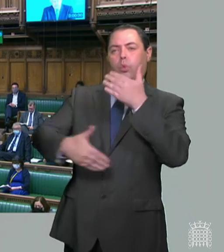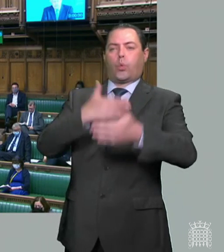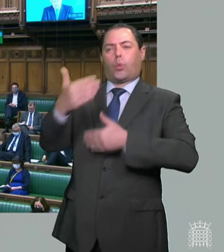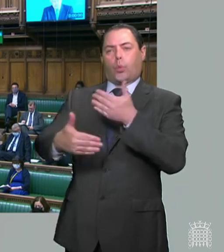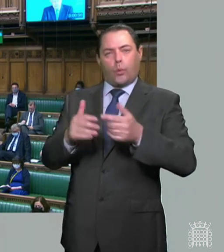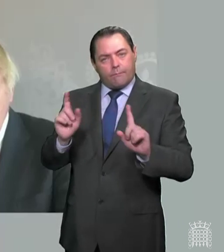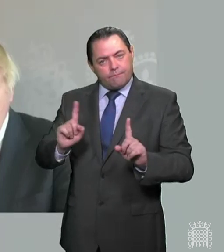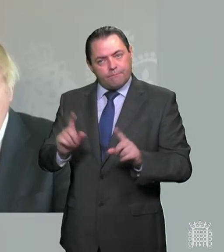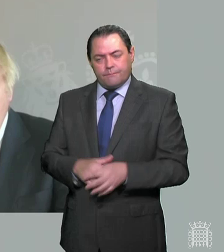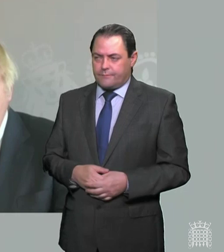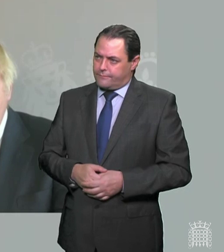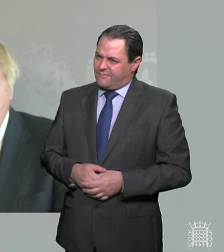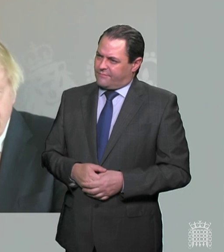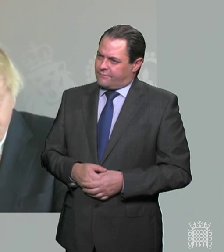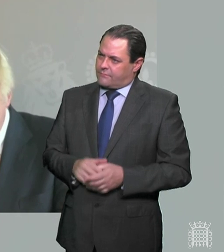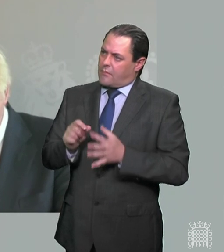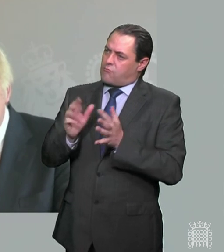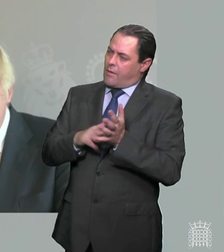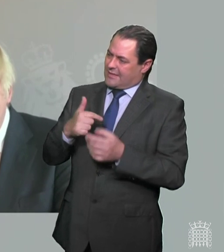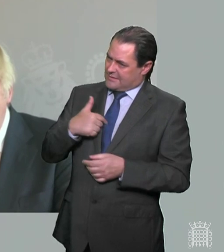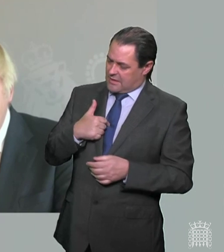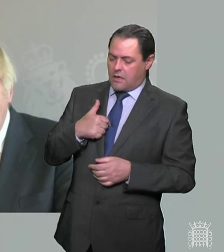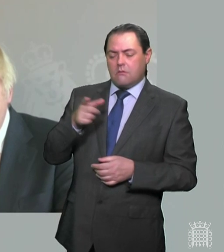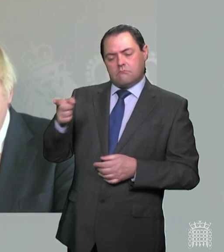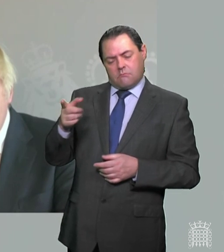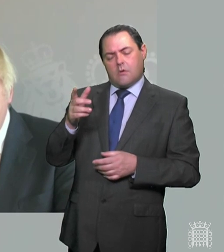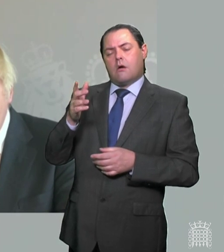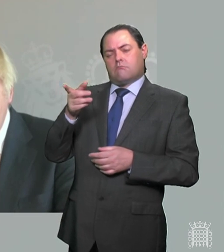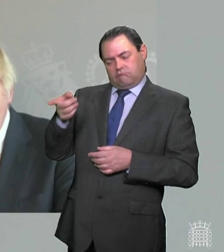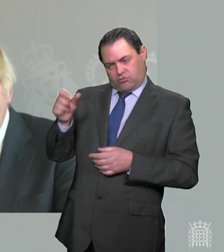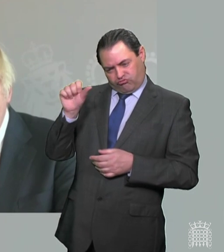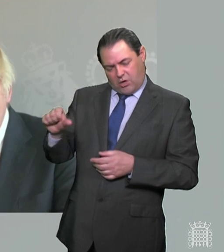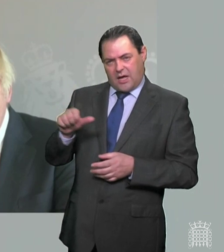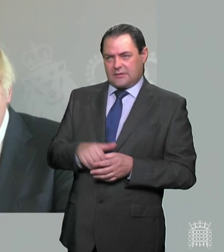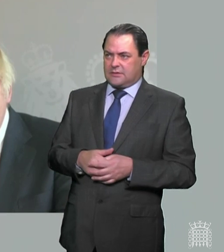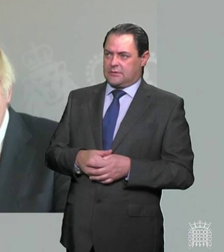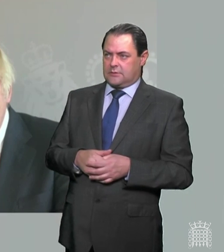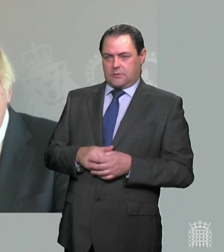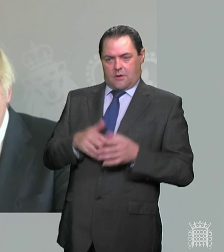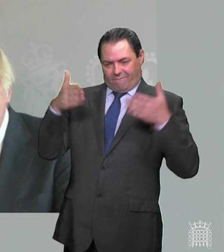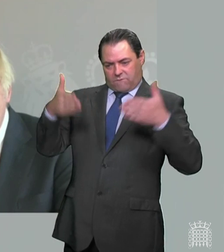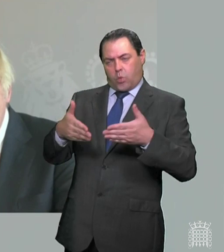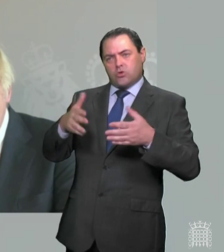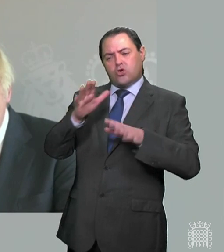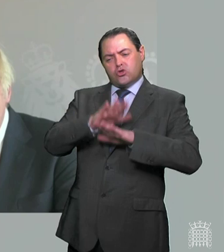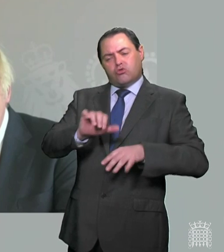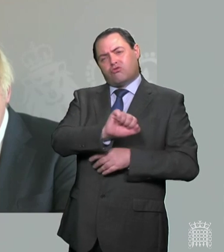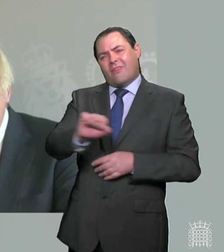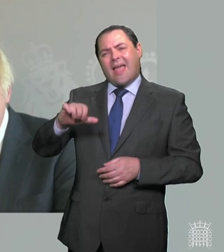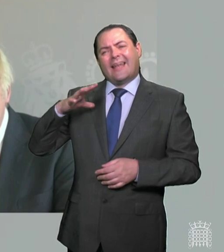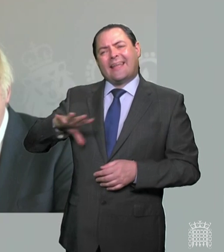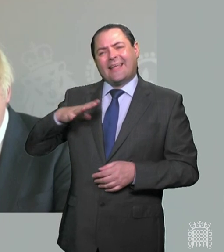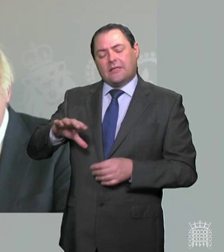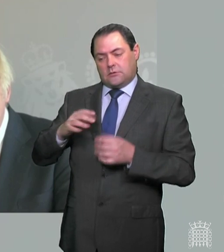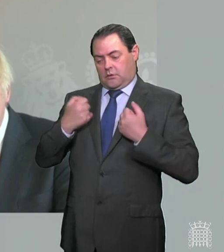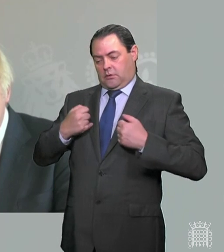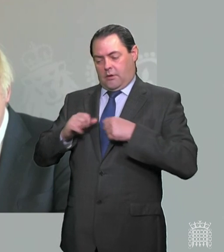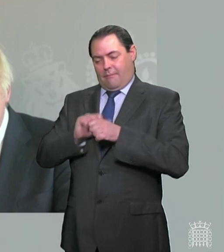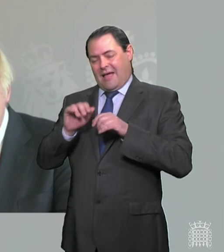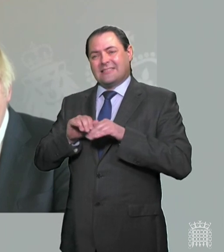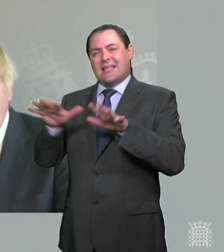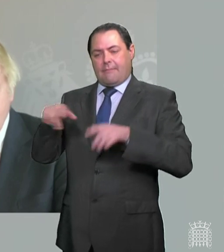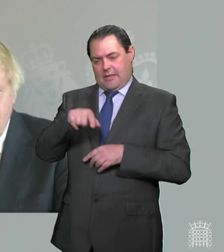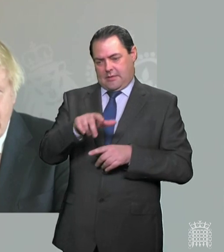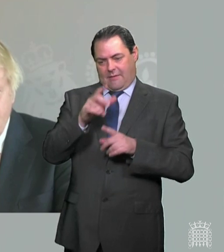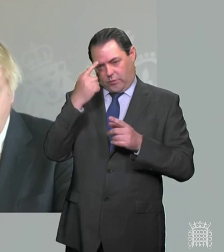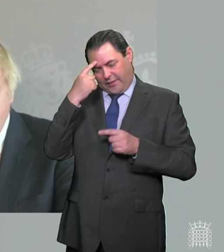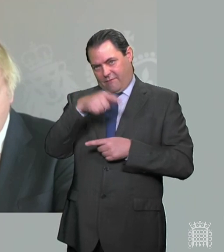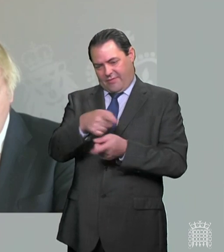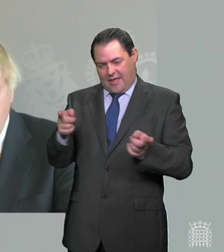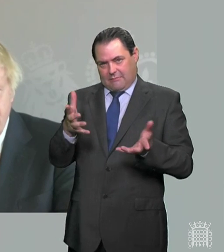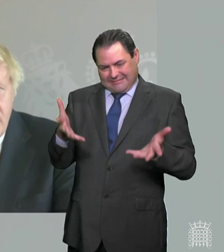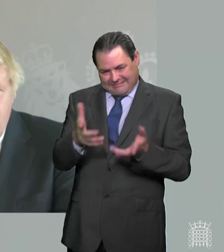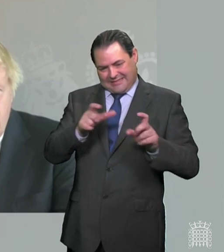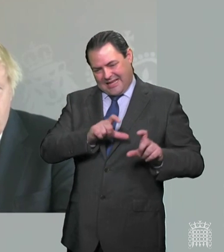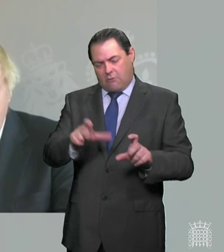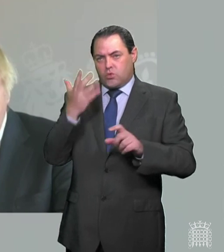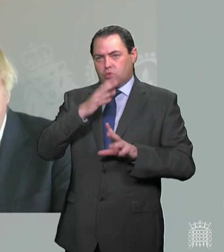The honourable Lady is absolutely right to focus on the needs of children in the pandemic and the paramount importance of keeping them in school.